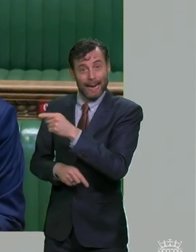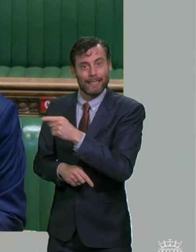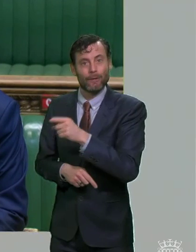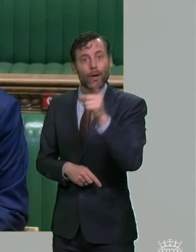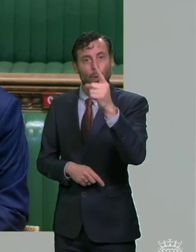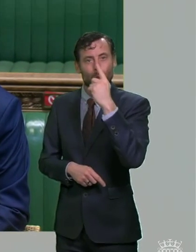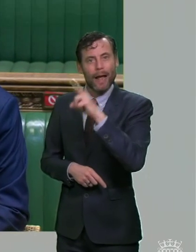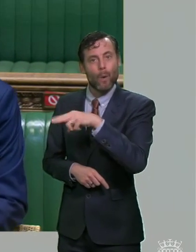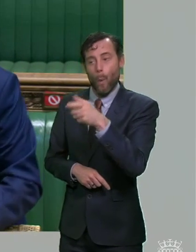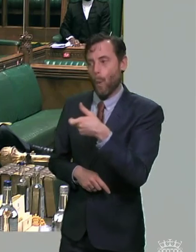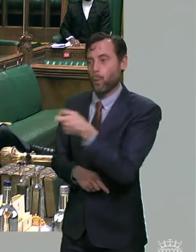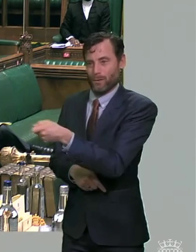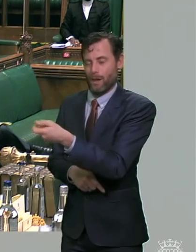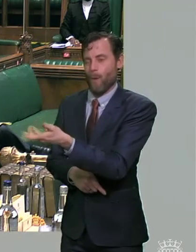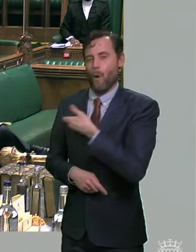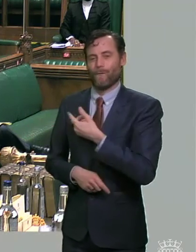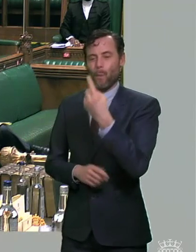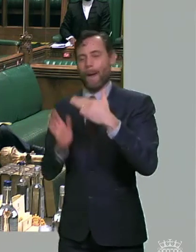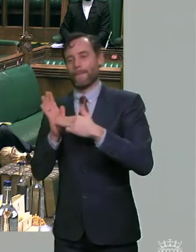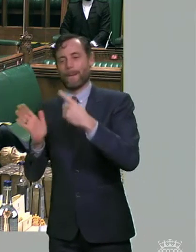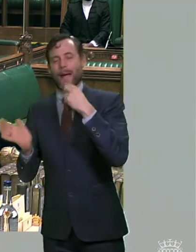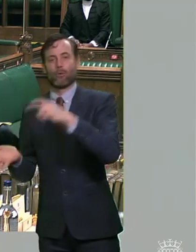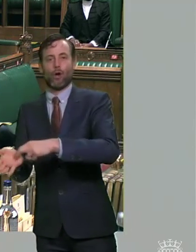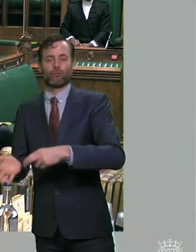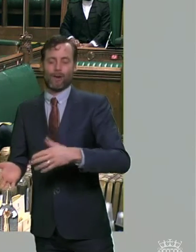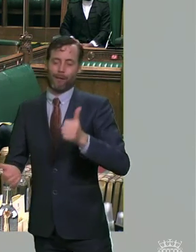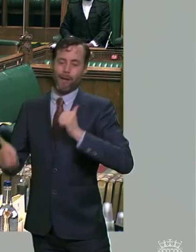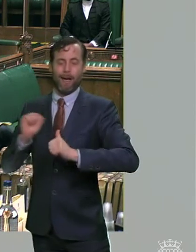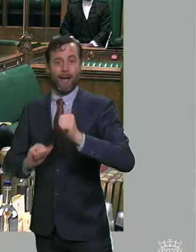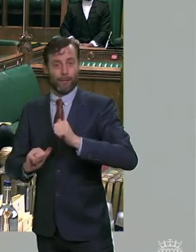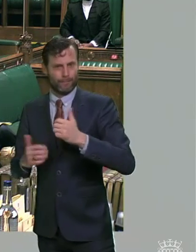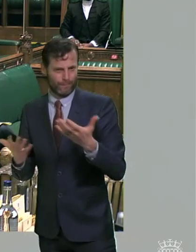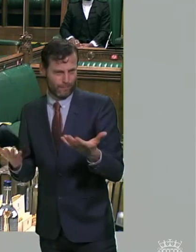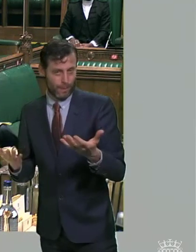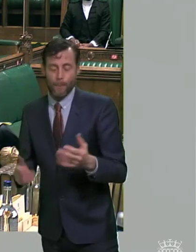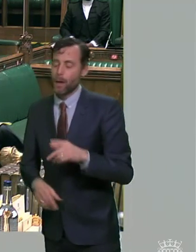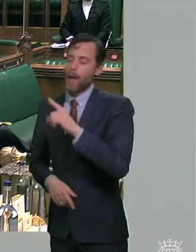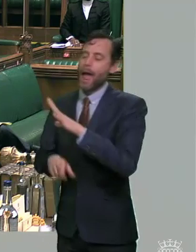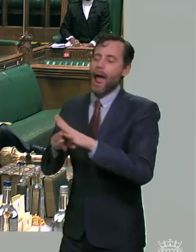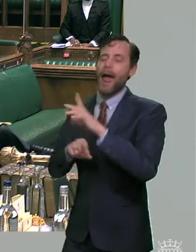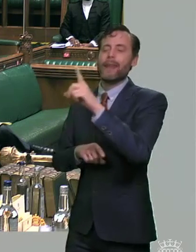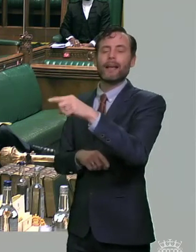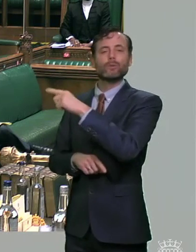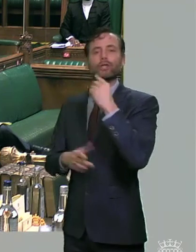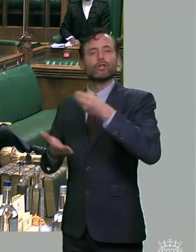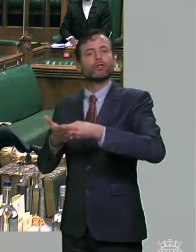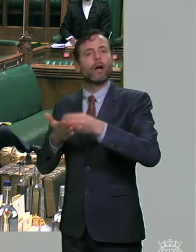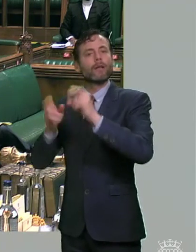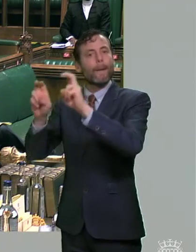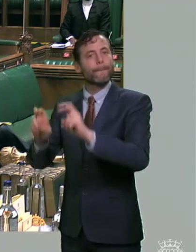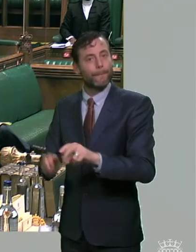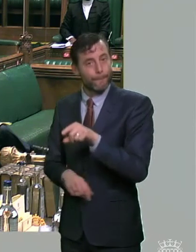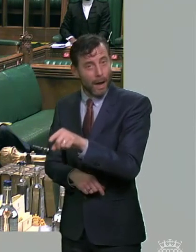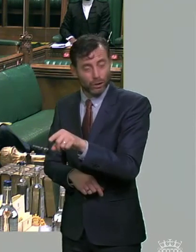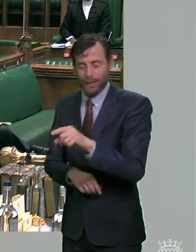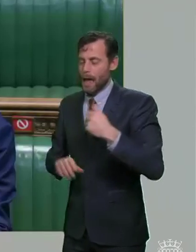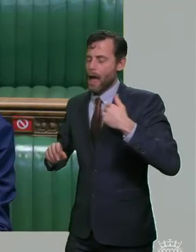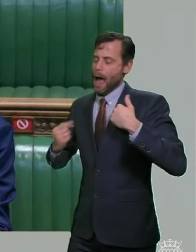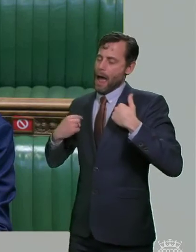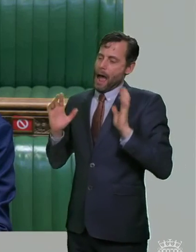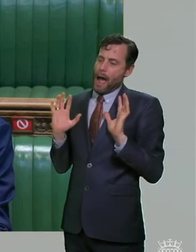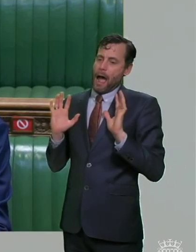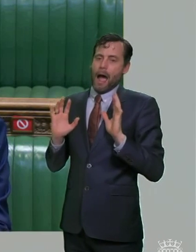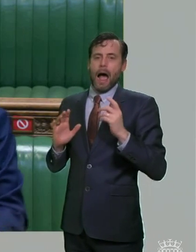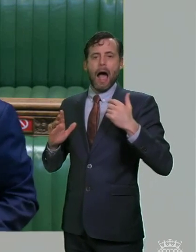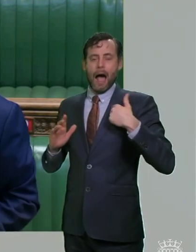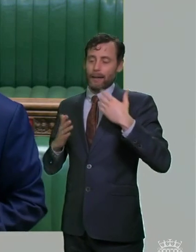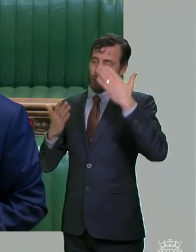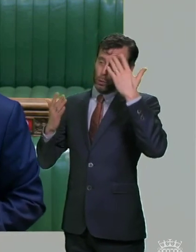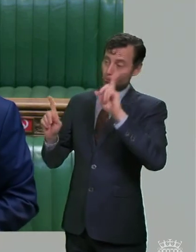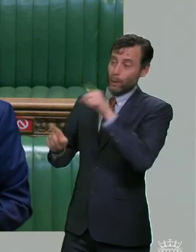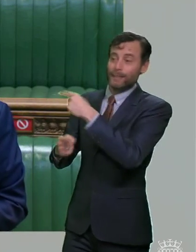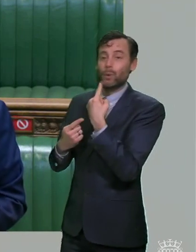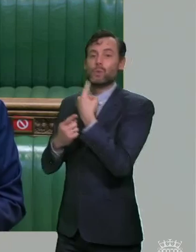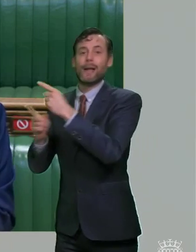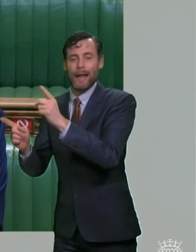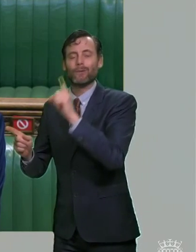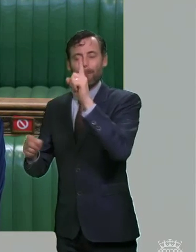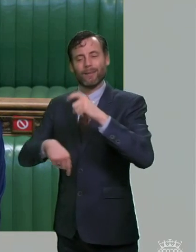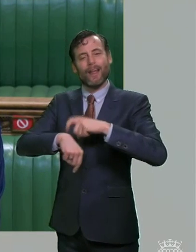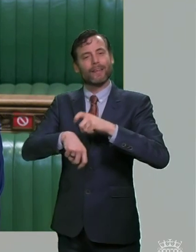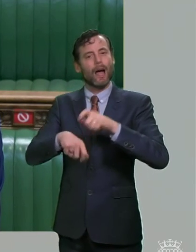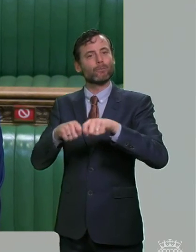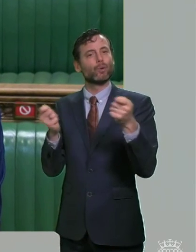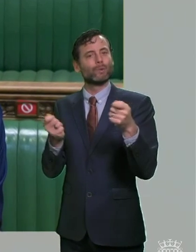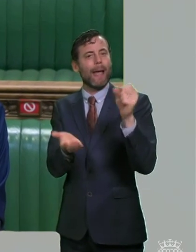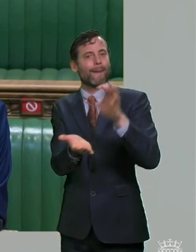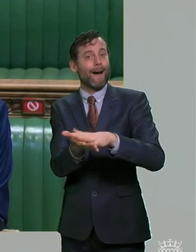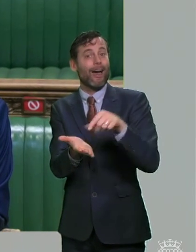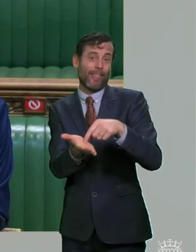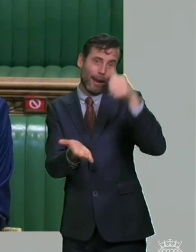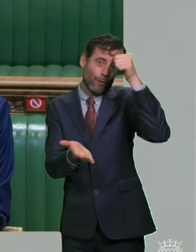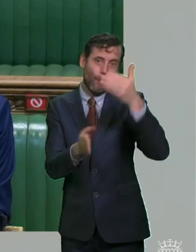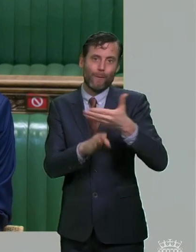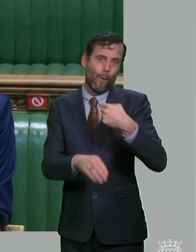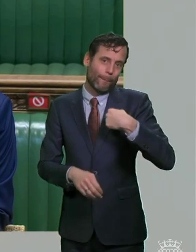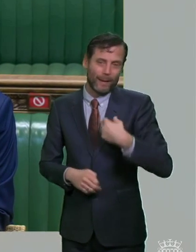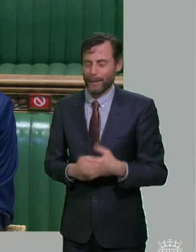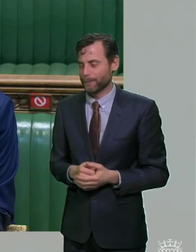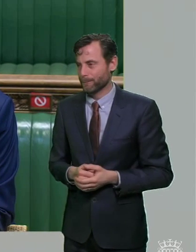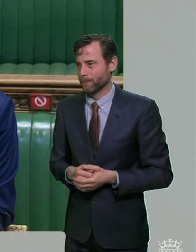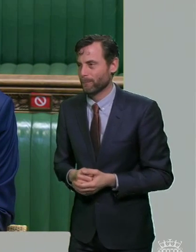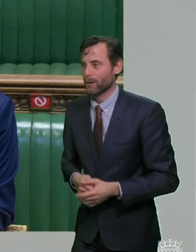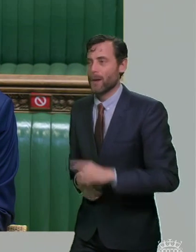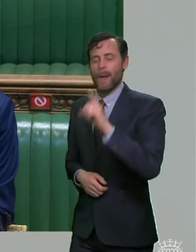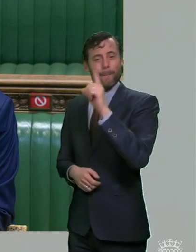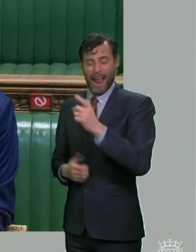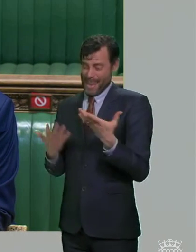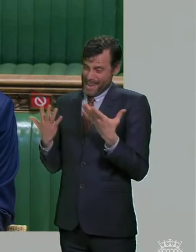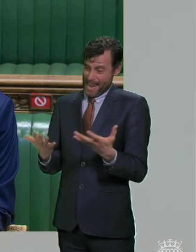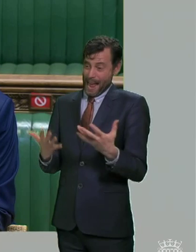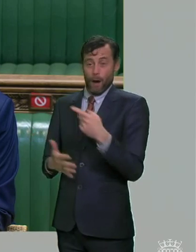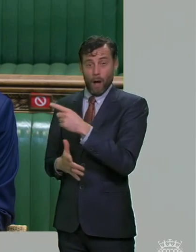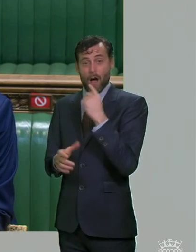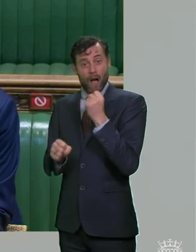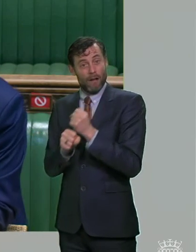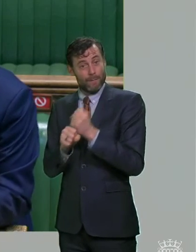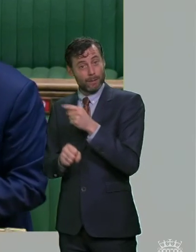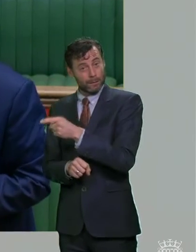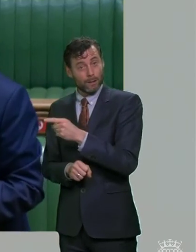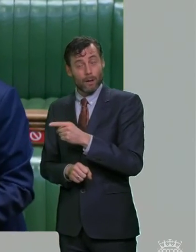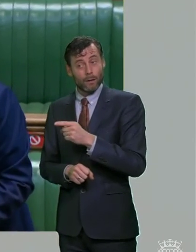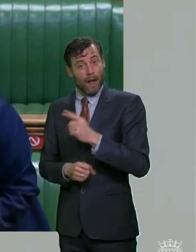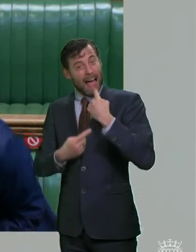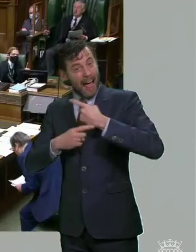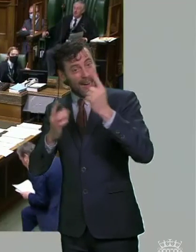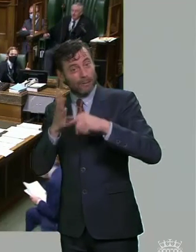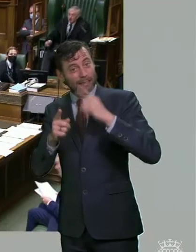Turning to next week’s Budget, I do not expect the Prime Minister to pre-empt what is in the Budget—if I want that, I can read it on the front page of The Times —but will he at least agree with me today that now is not the time for tax rises for families and for businesses?